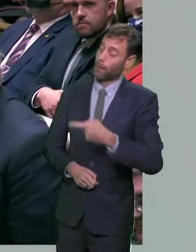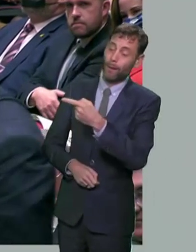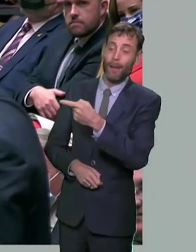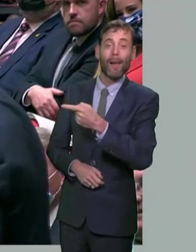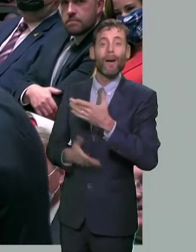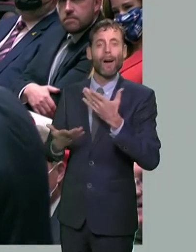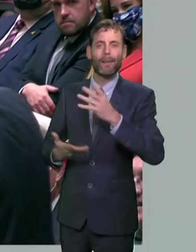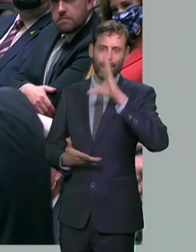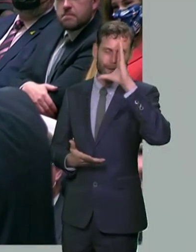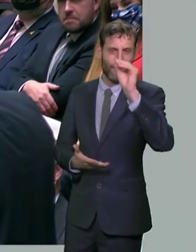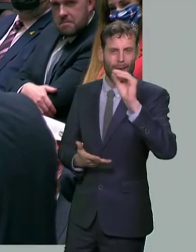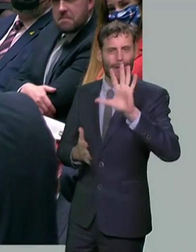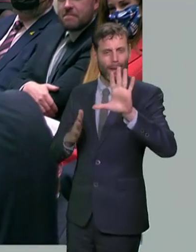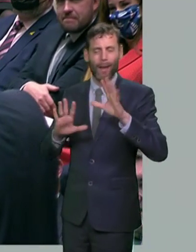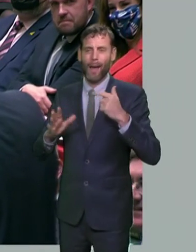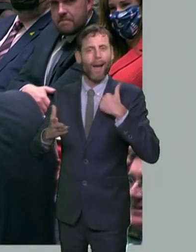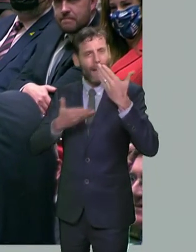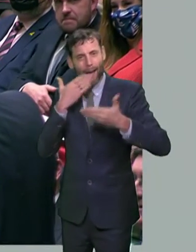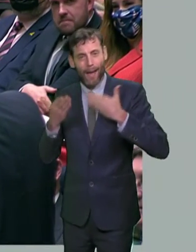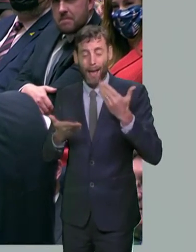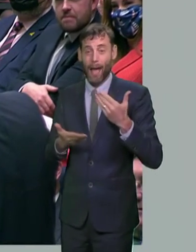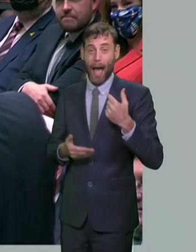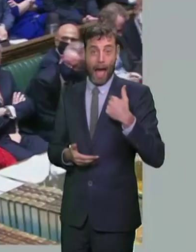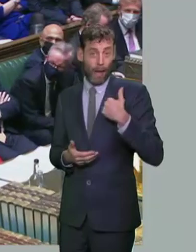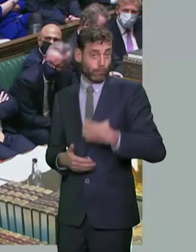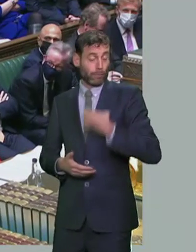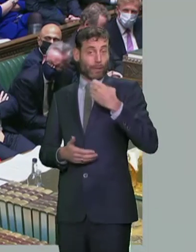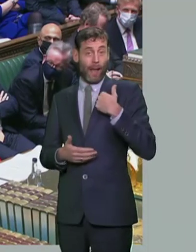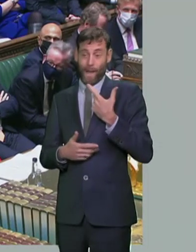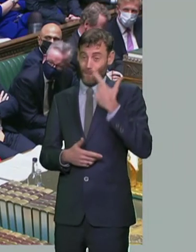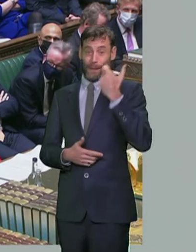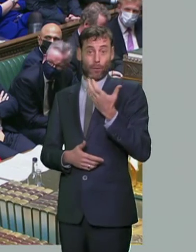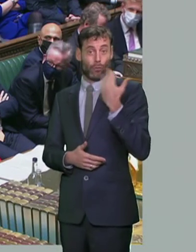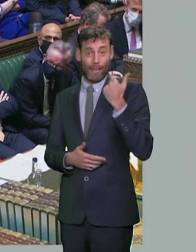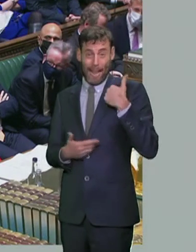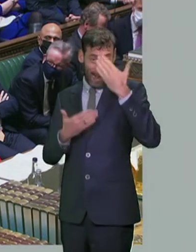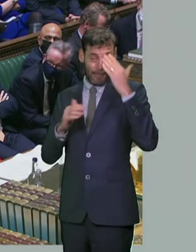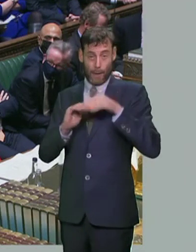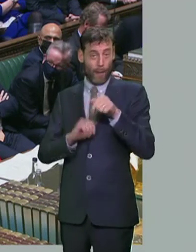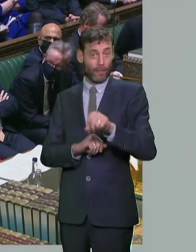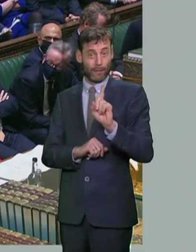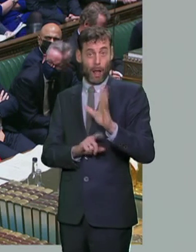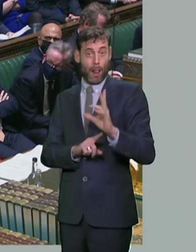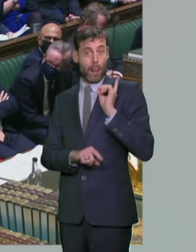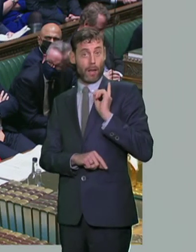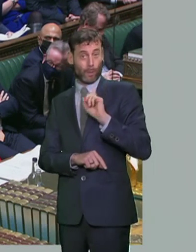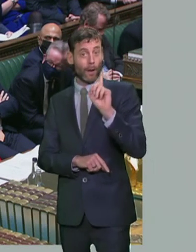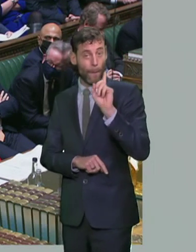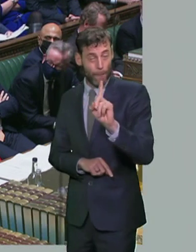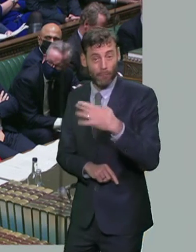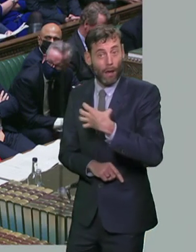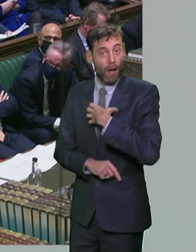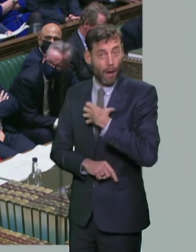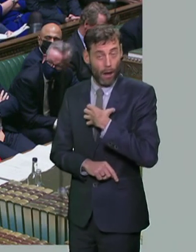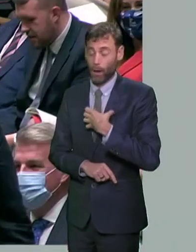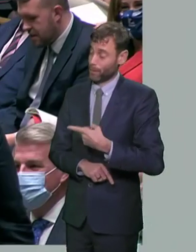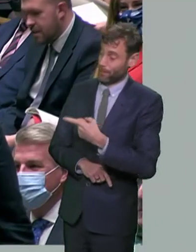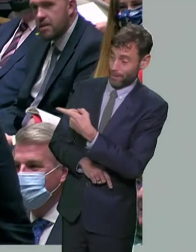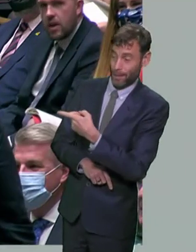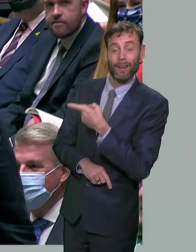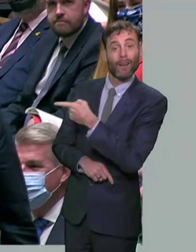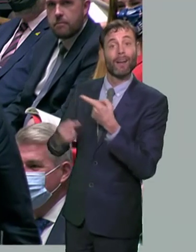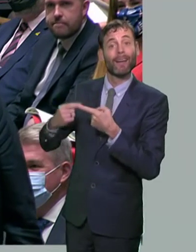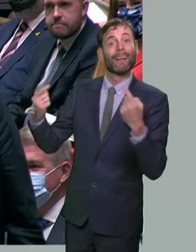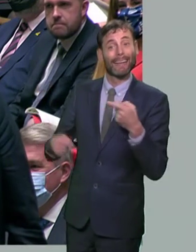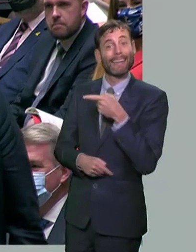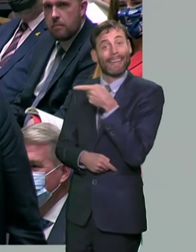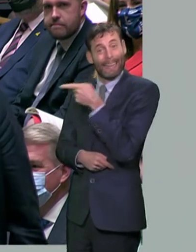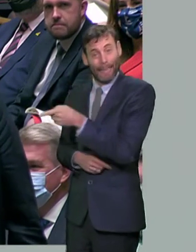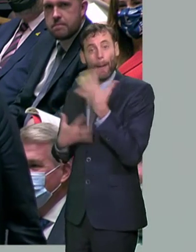Just for the advantage of honourable Members, I did not even know this—I was in a state of complete innocence about this last week—but it turns out that he actually campaigned against HS2 altogether.